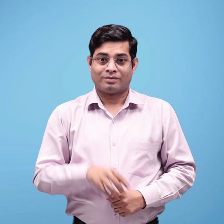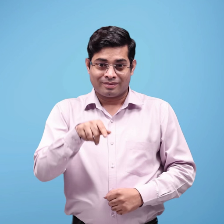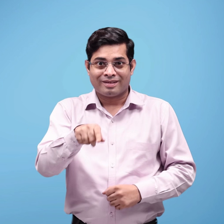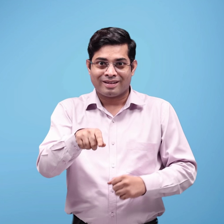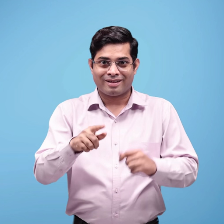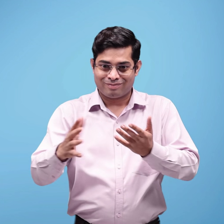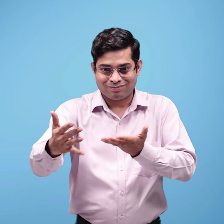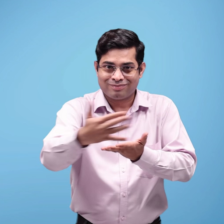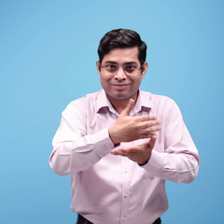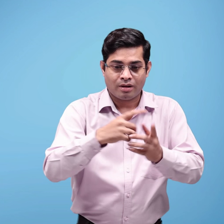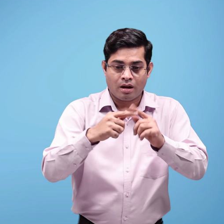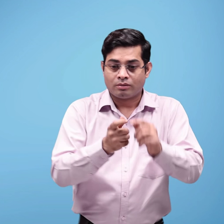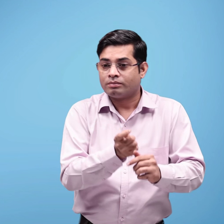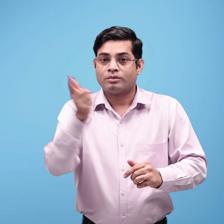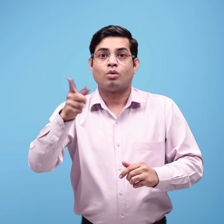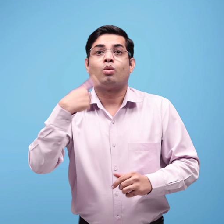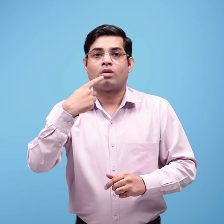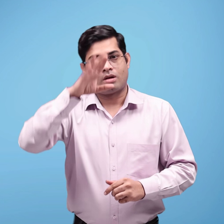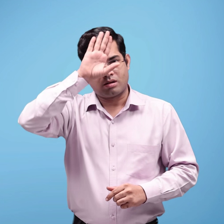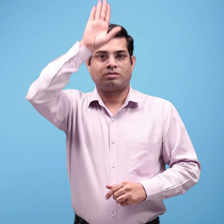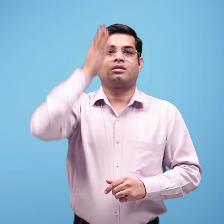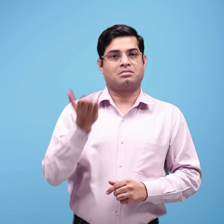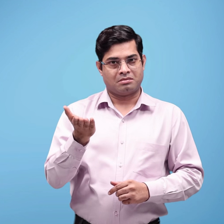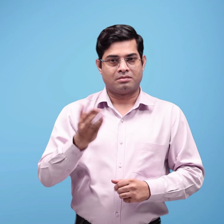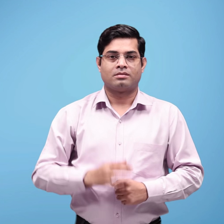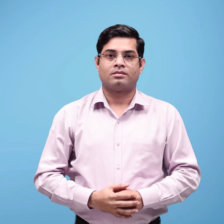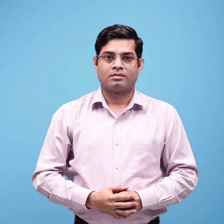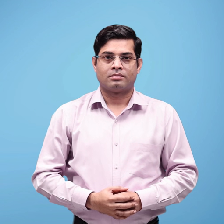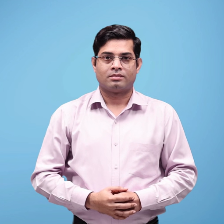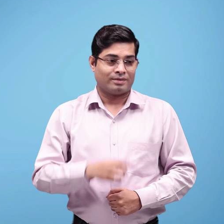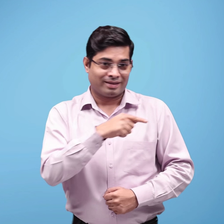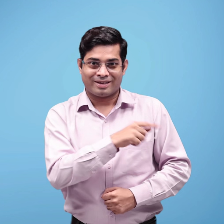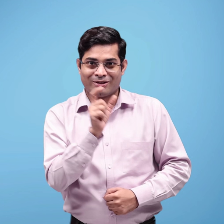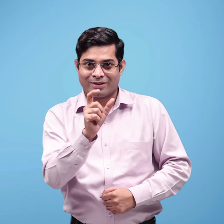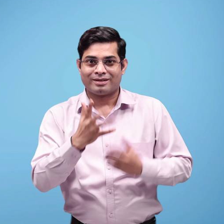This tax was collected by kings in ancient India.